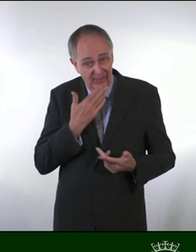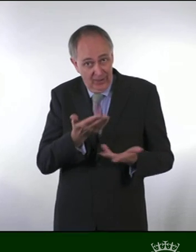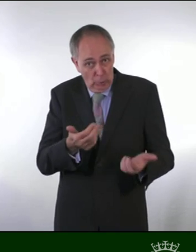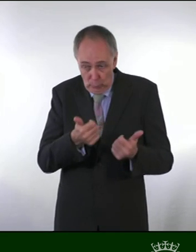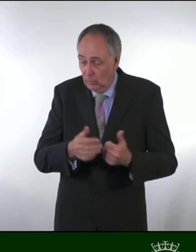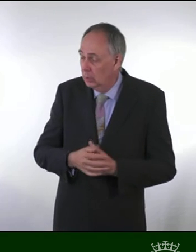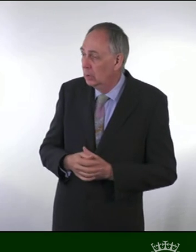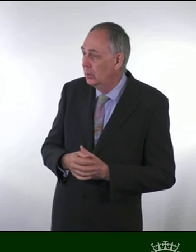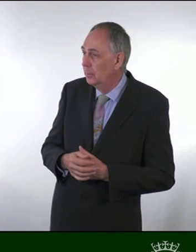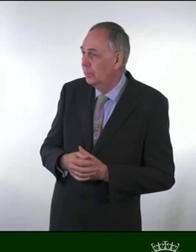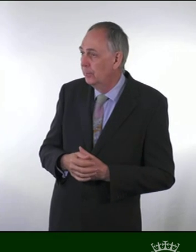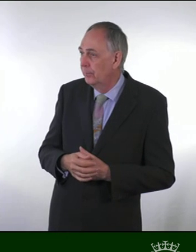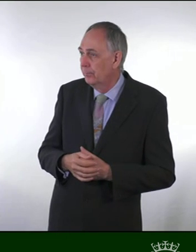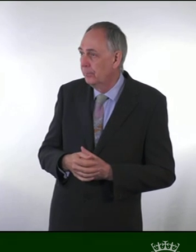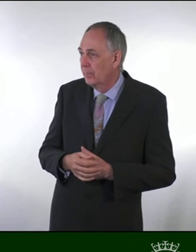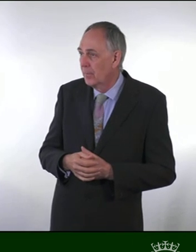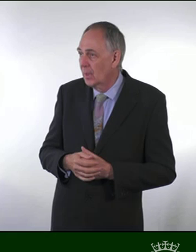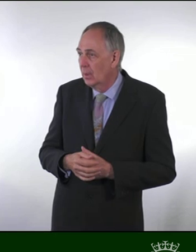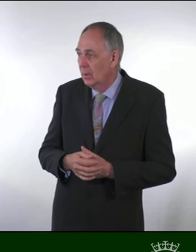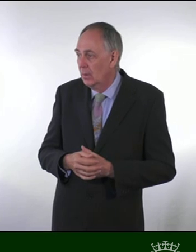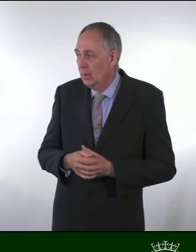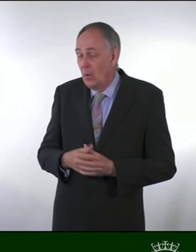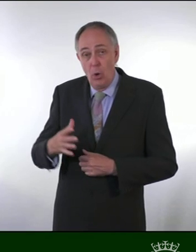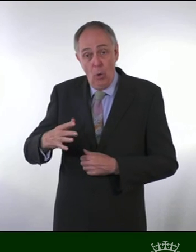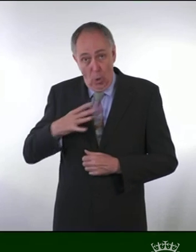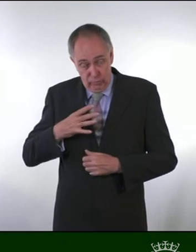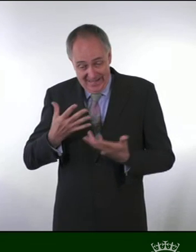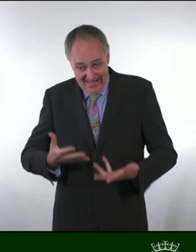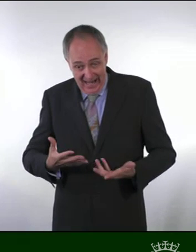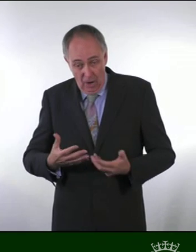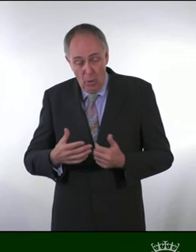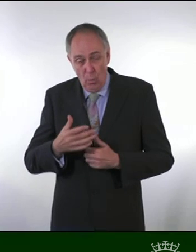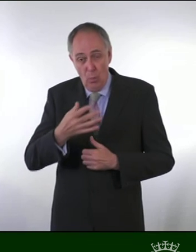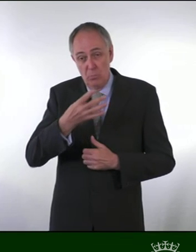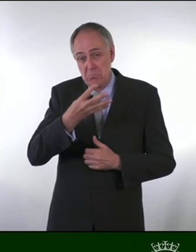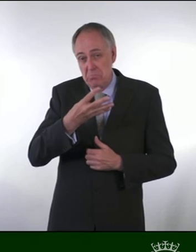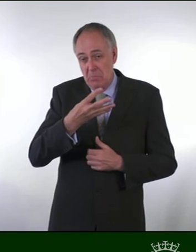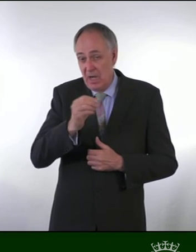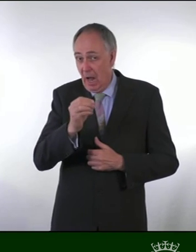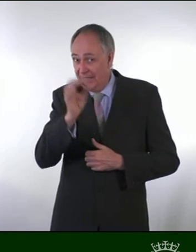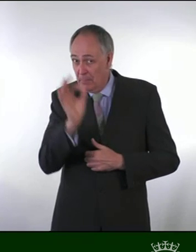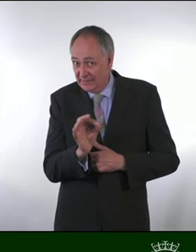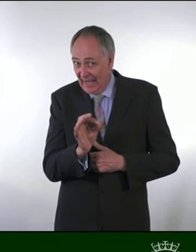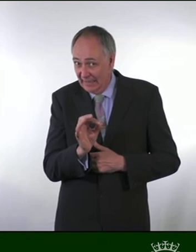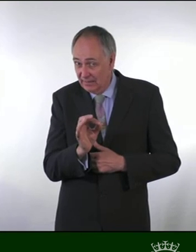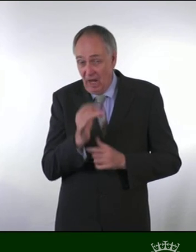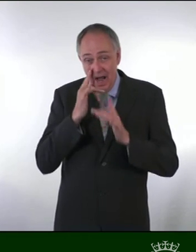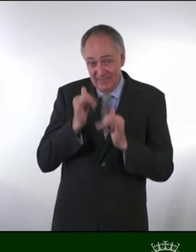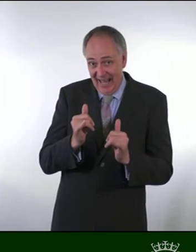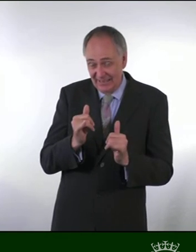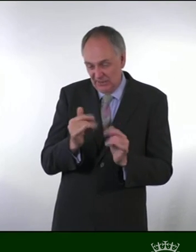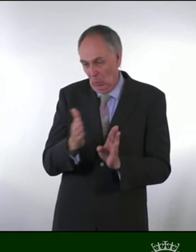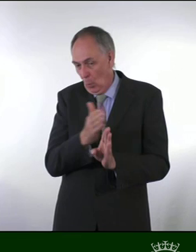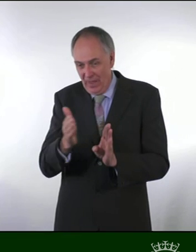The answer is that we already turn around 90% of tests within 48 hours.